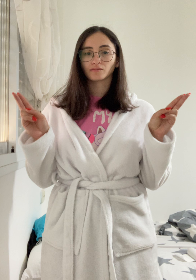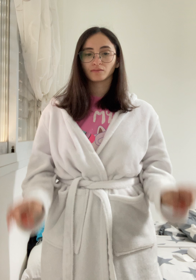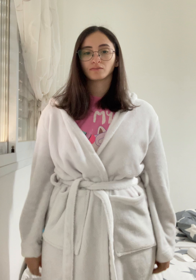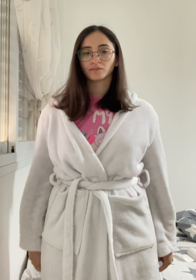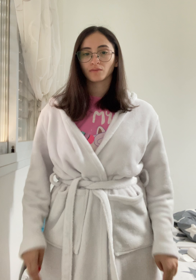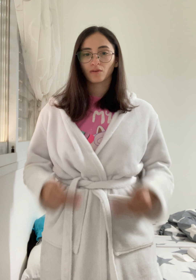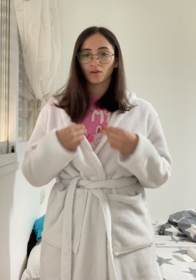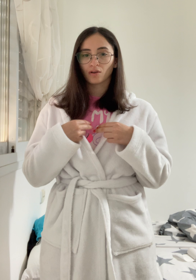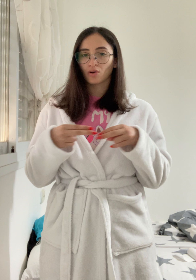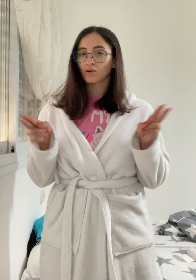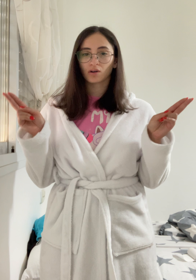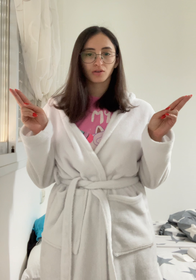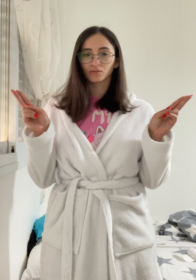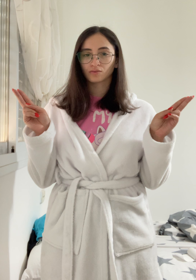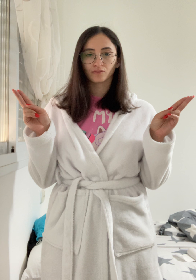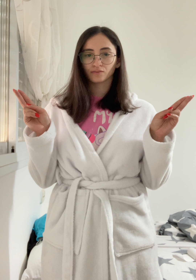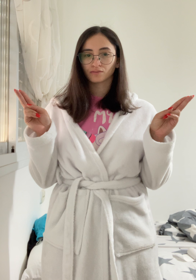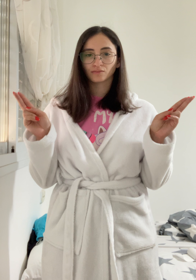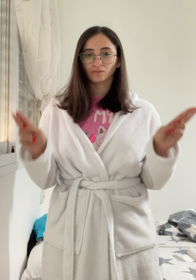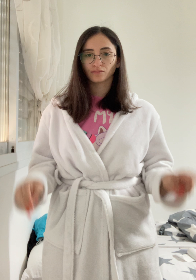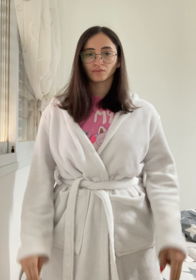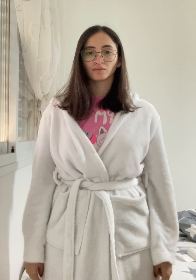לא חשוב